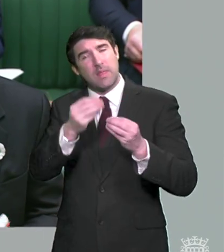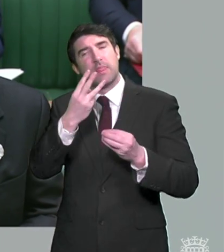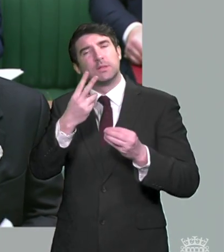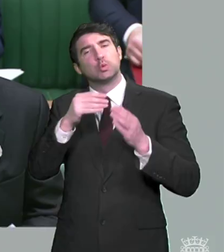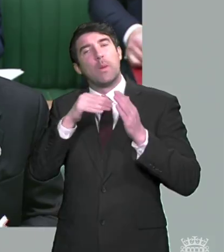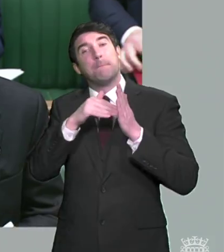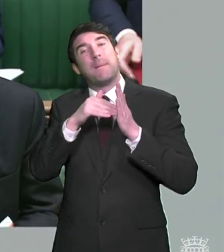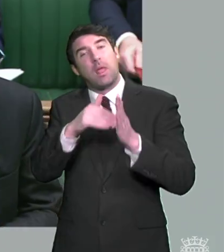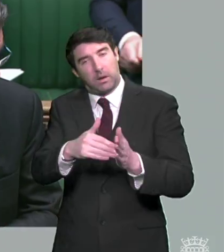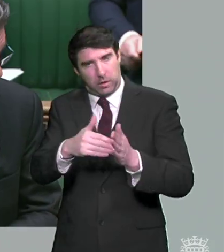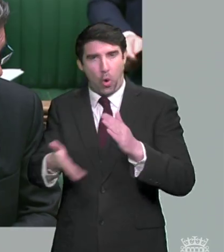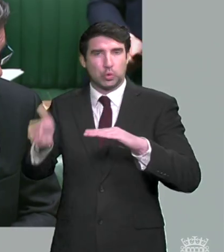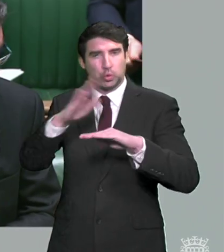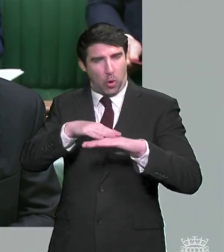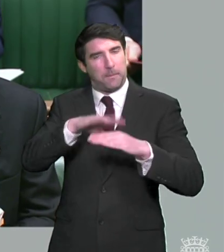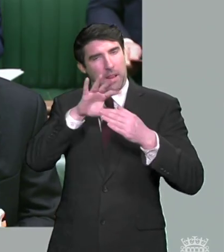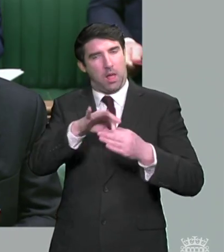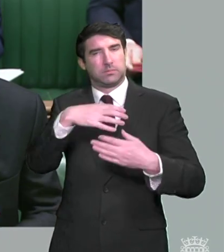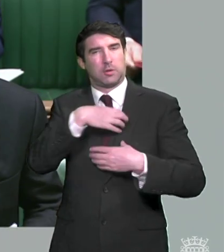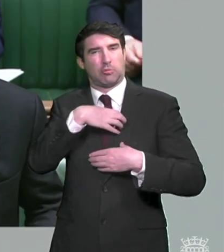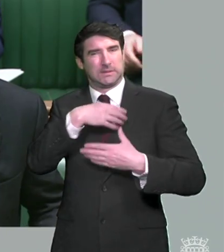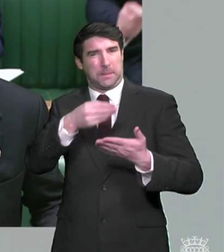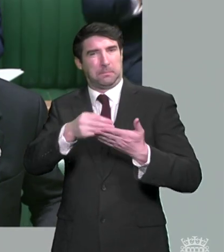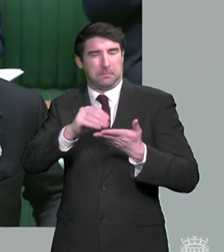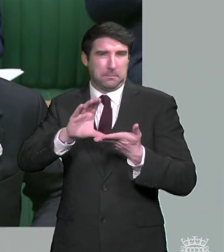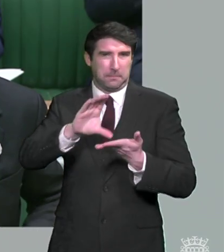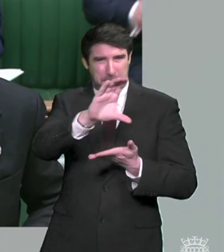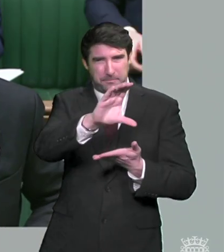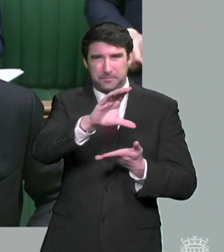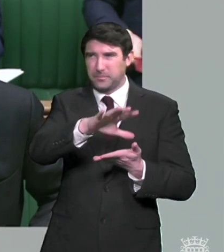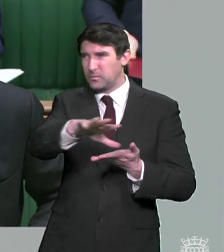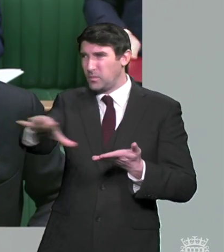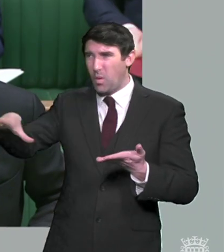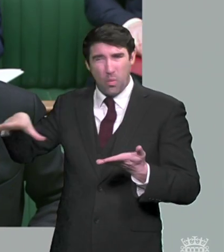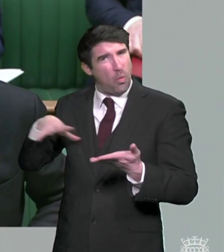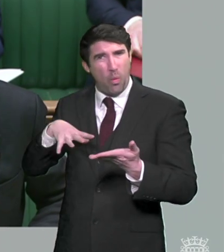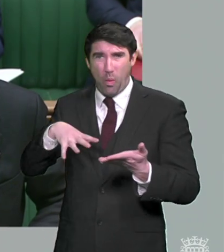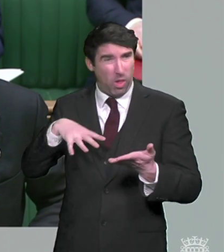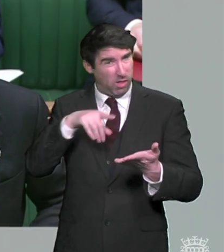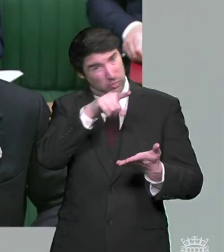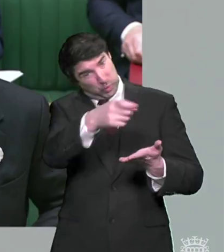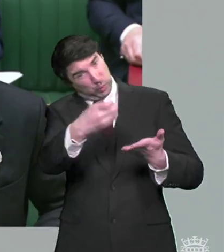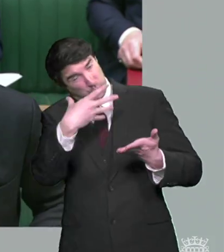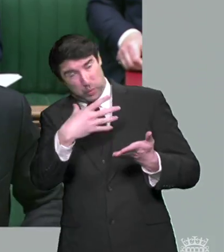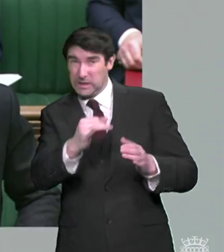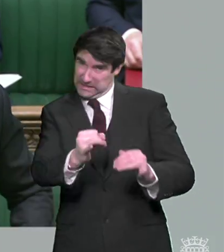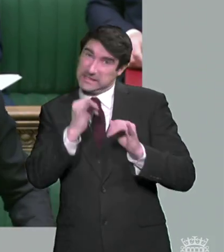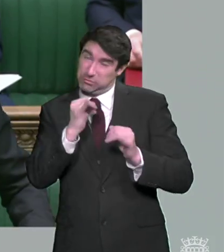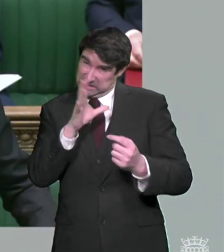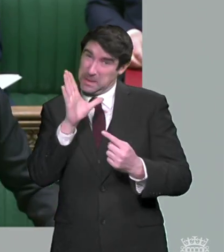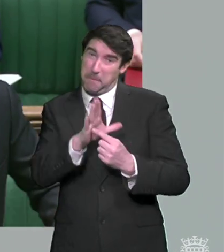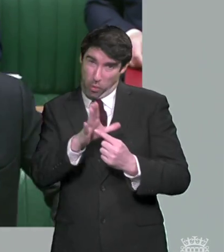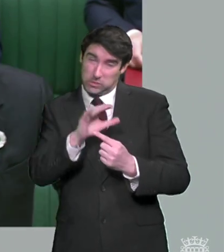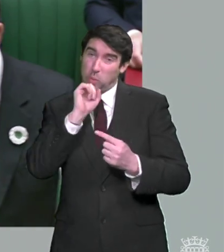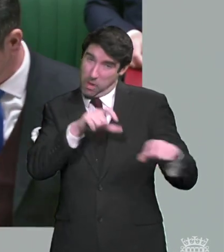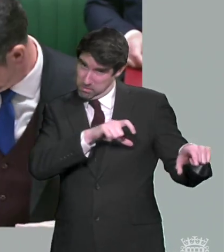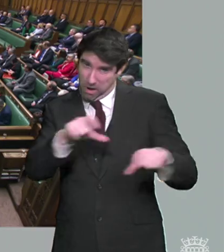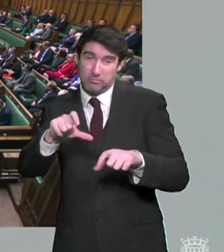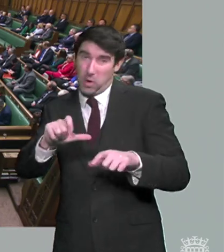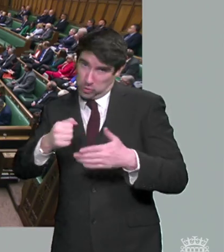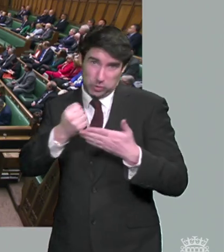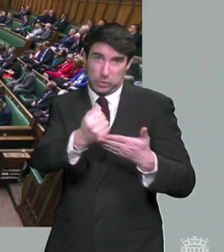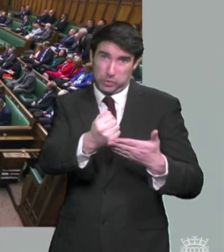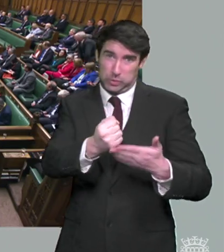The Secretary of State and I, the Northern Ireland Office and the whole of the Northern Ireland civil service take this matter extremely seriously, and will continue to do so.